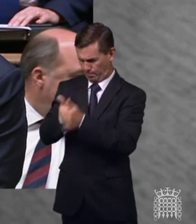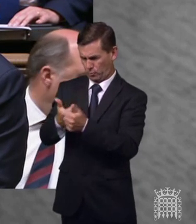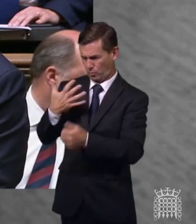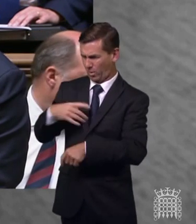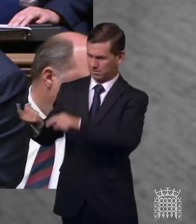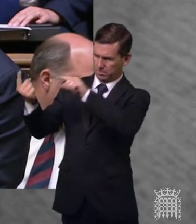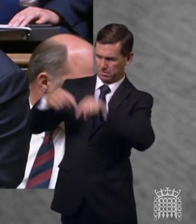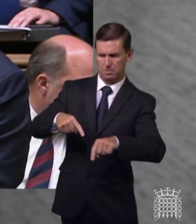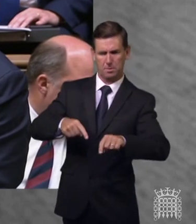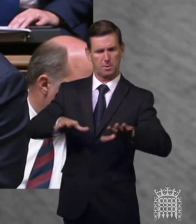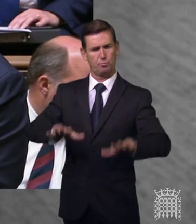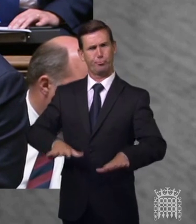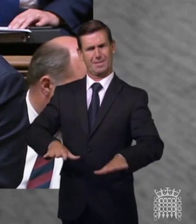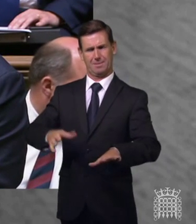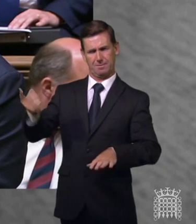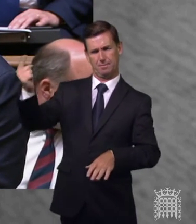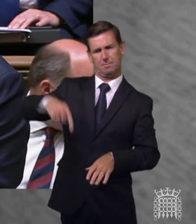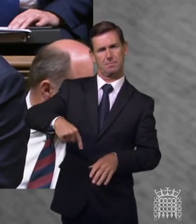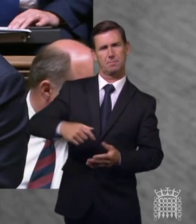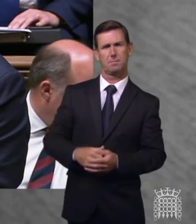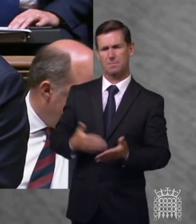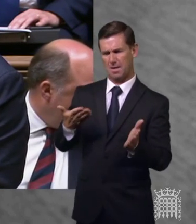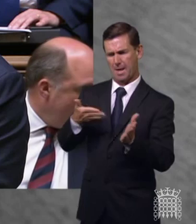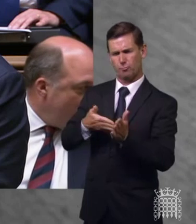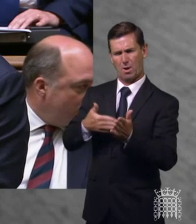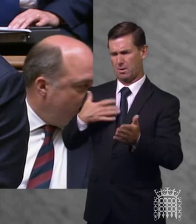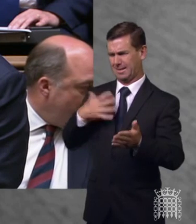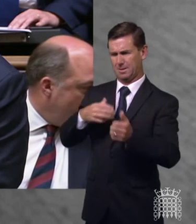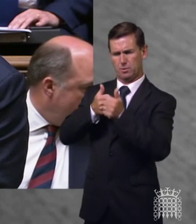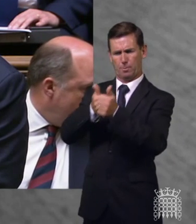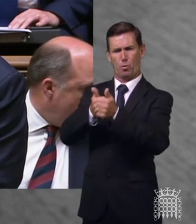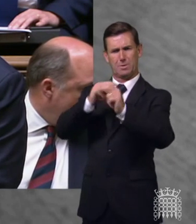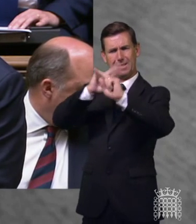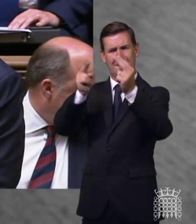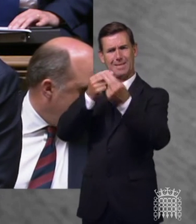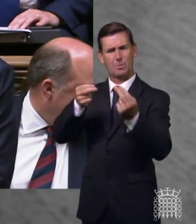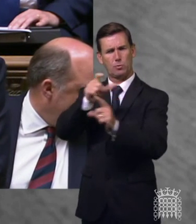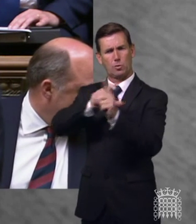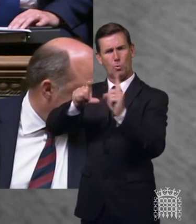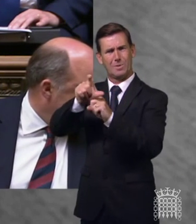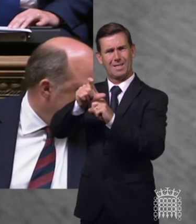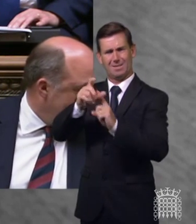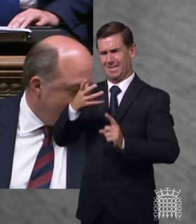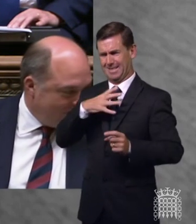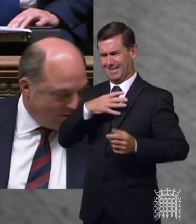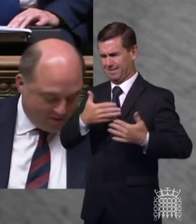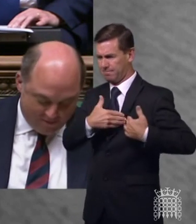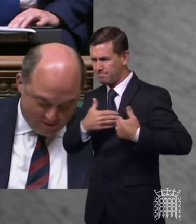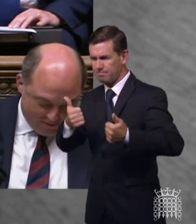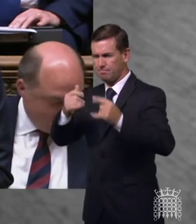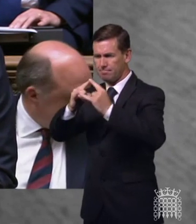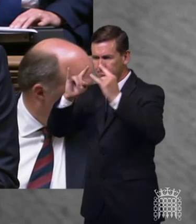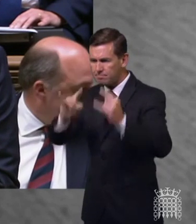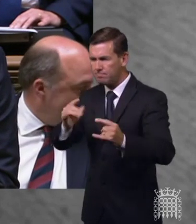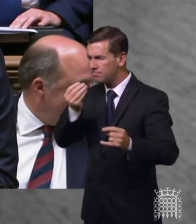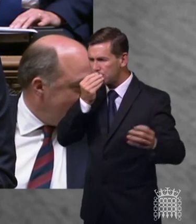We will also support the wider international community delivering humanitarian projects in the region by